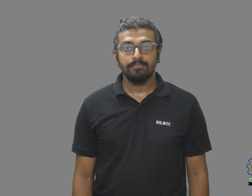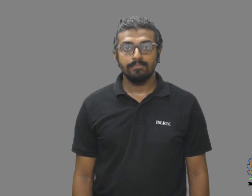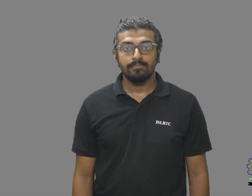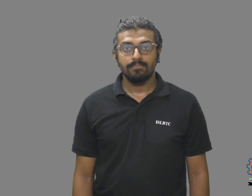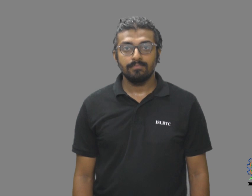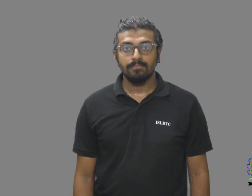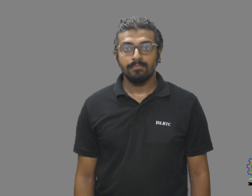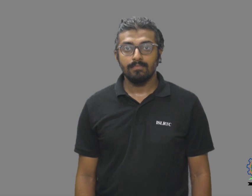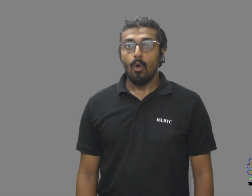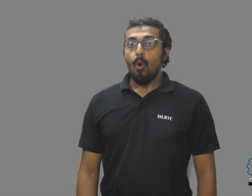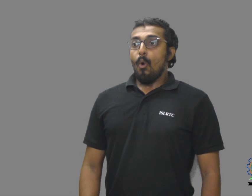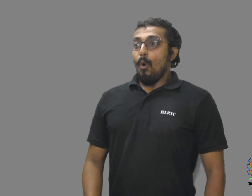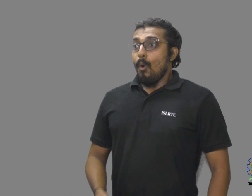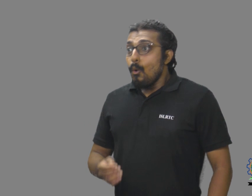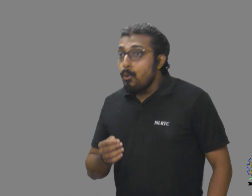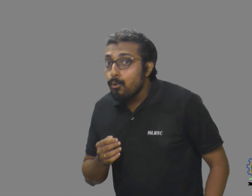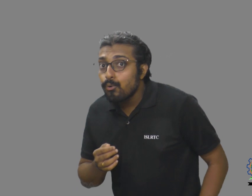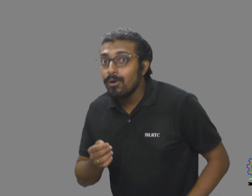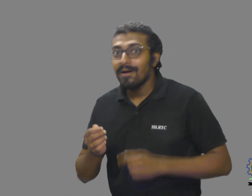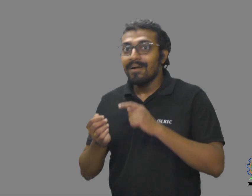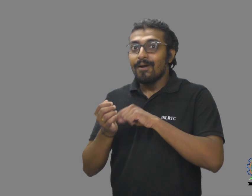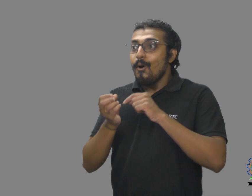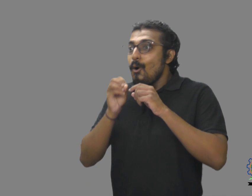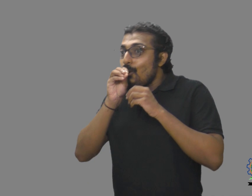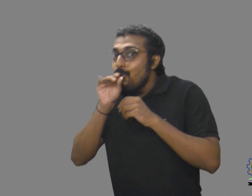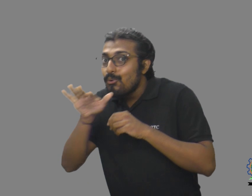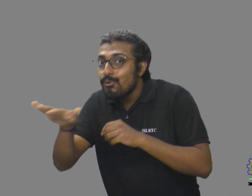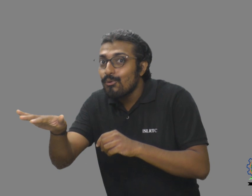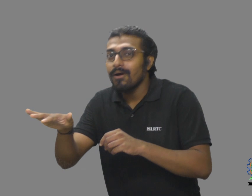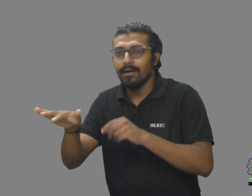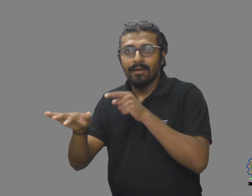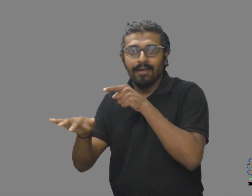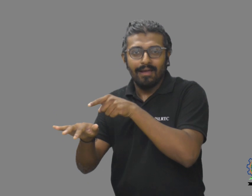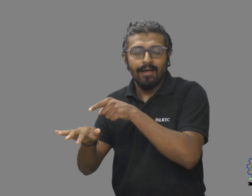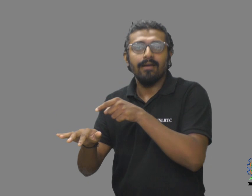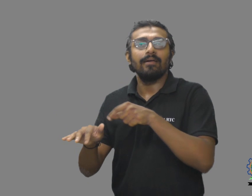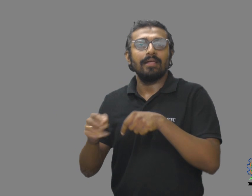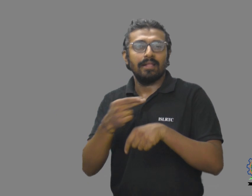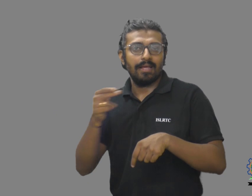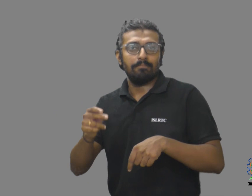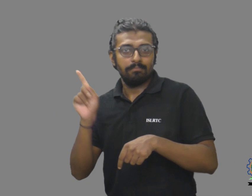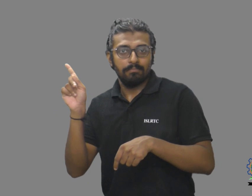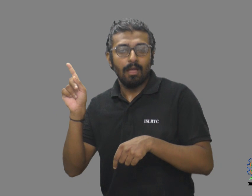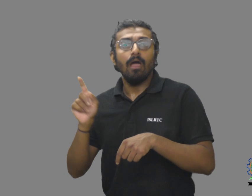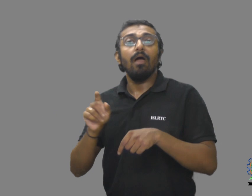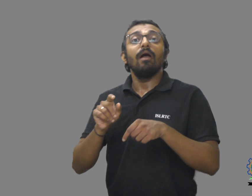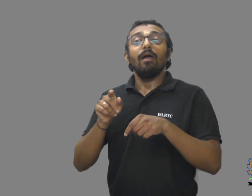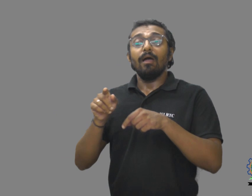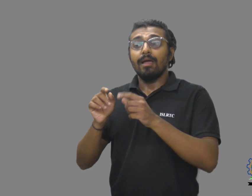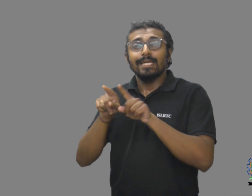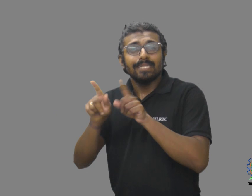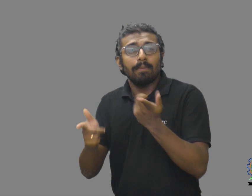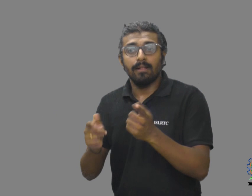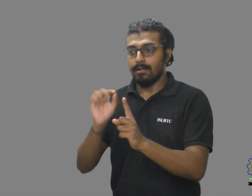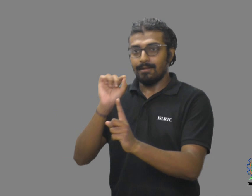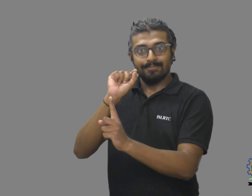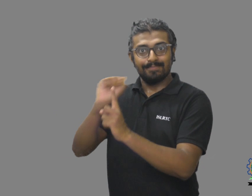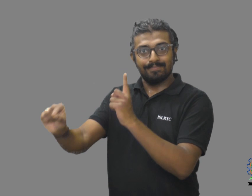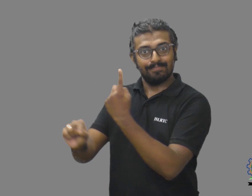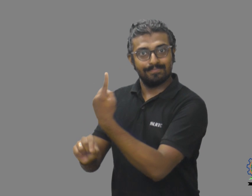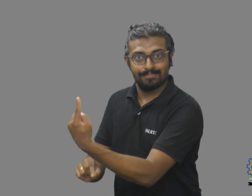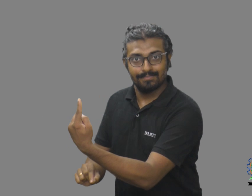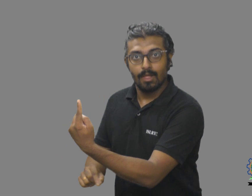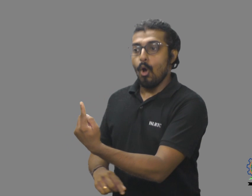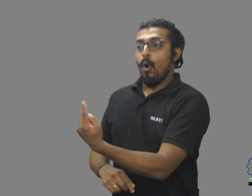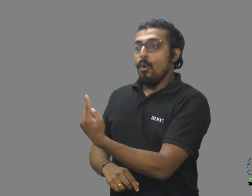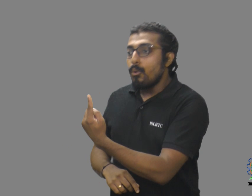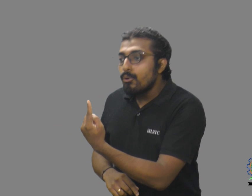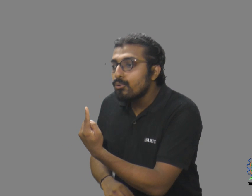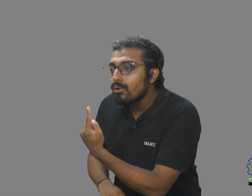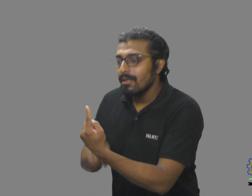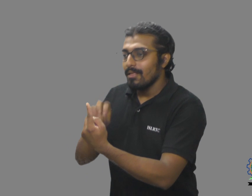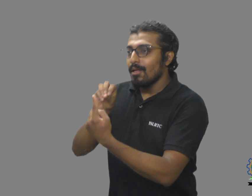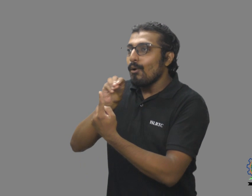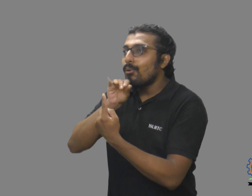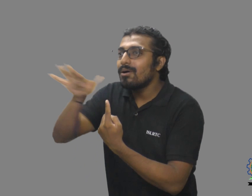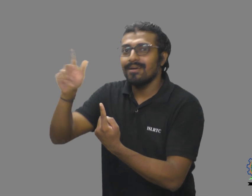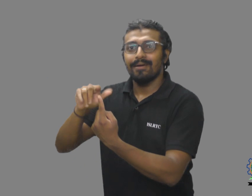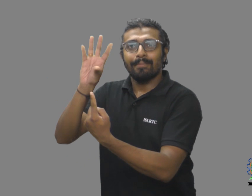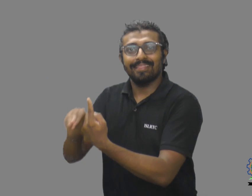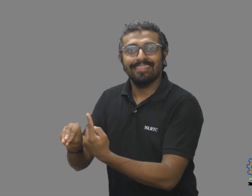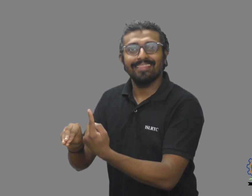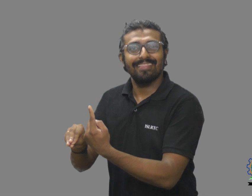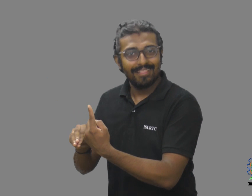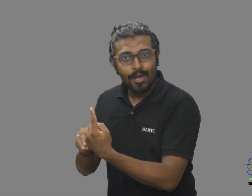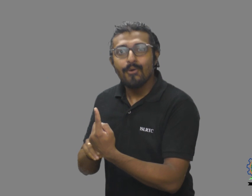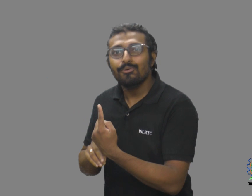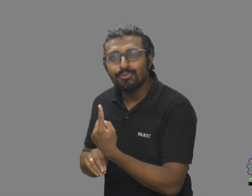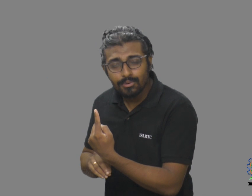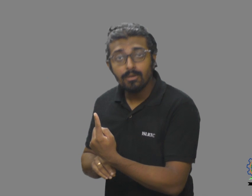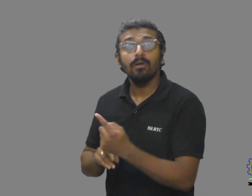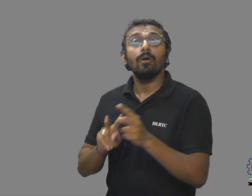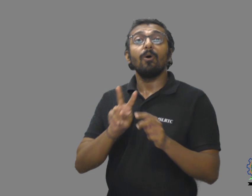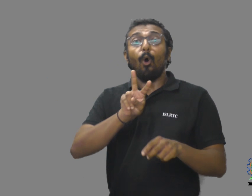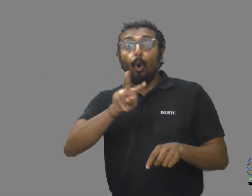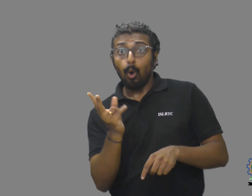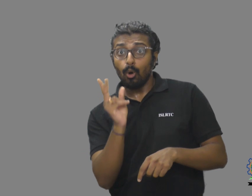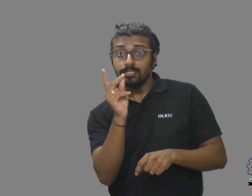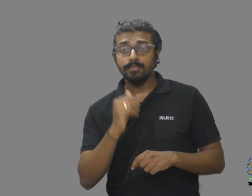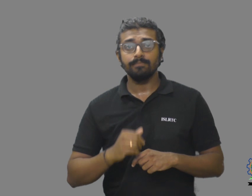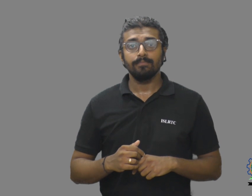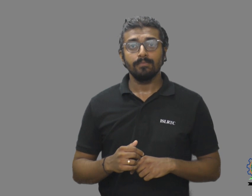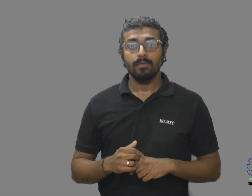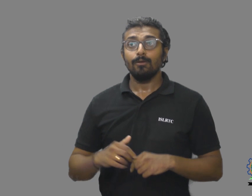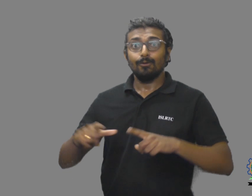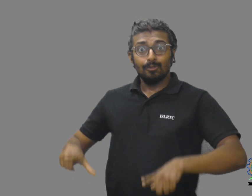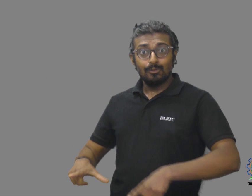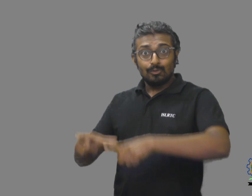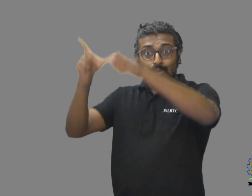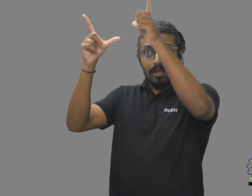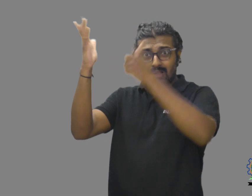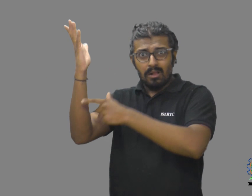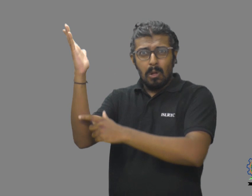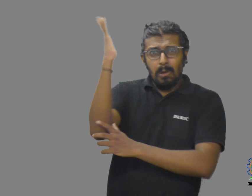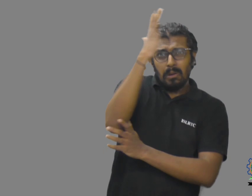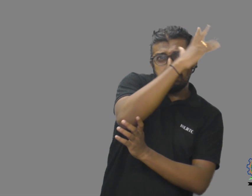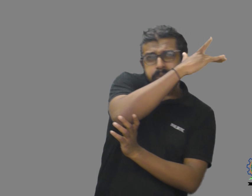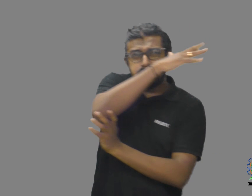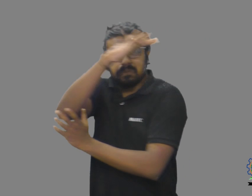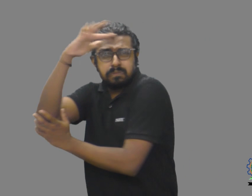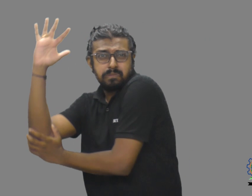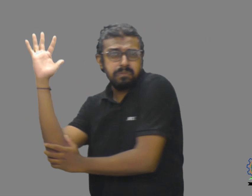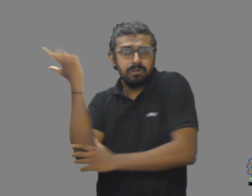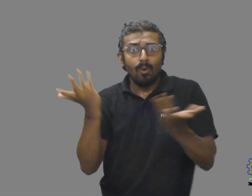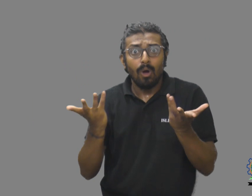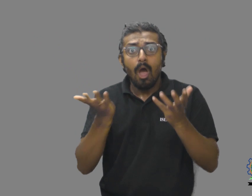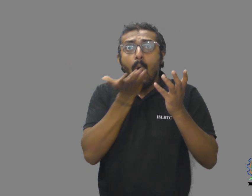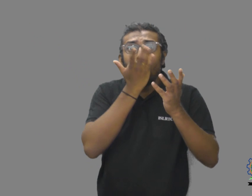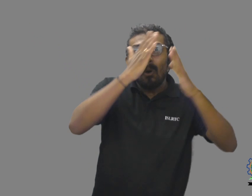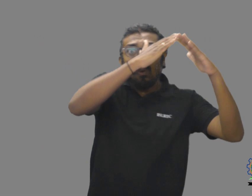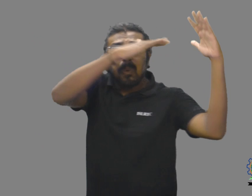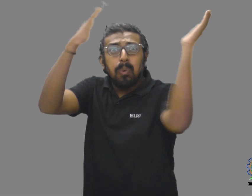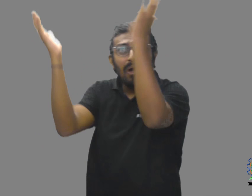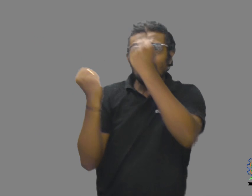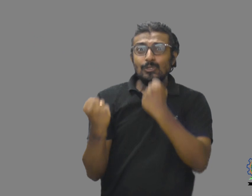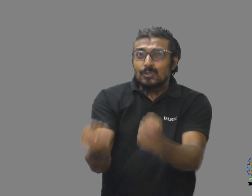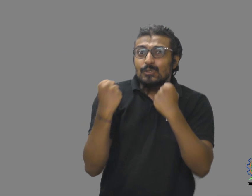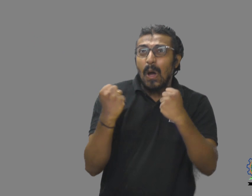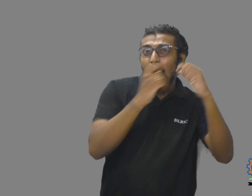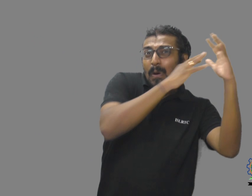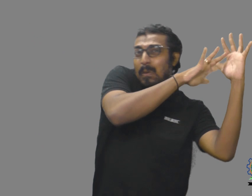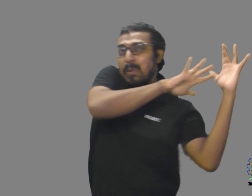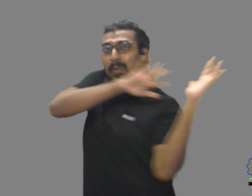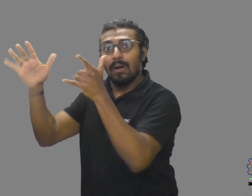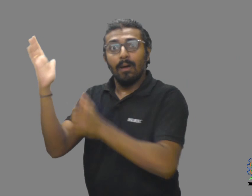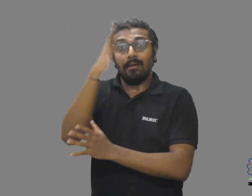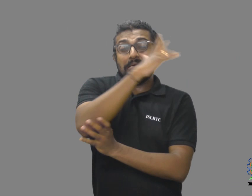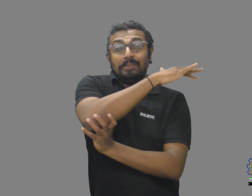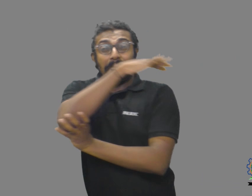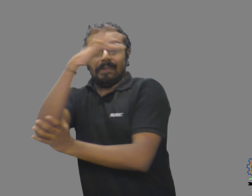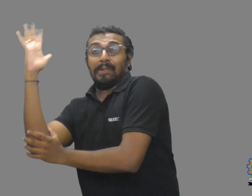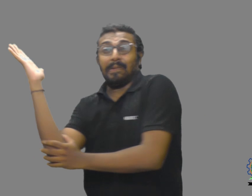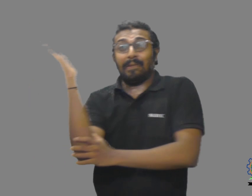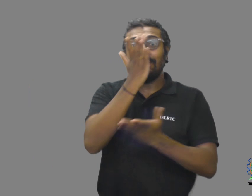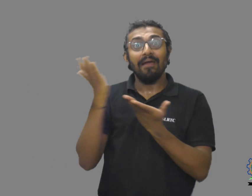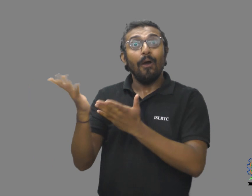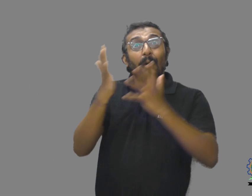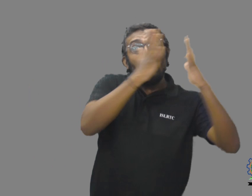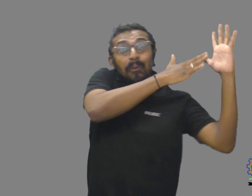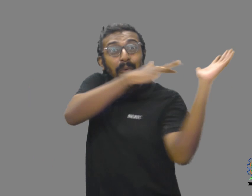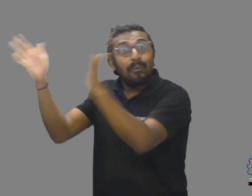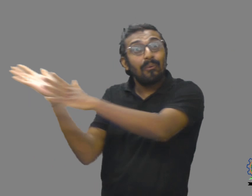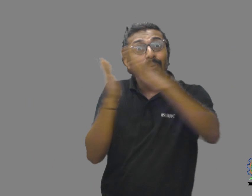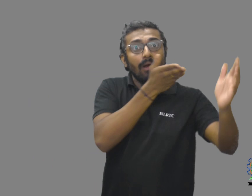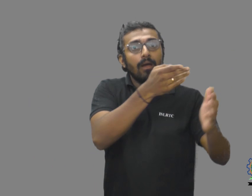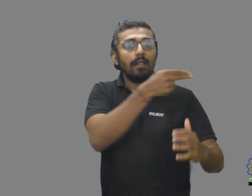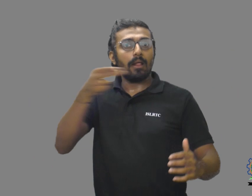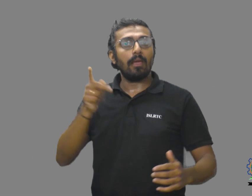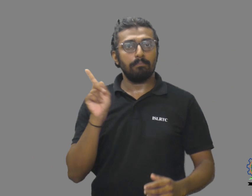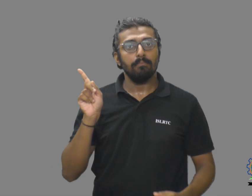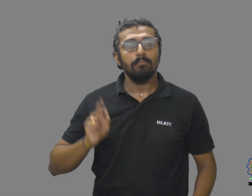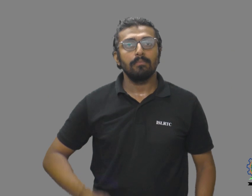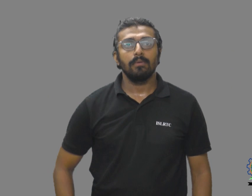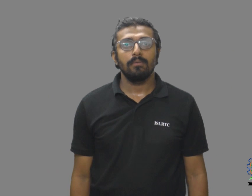Blow